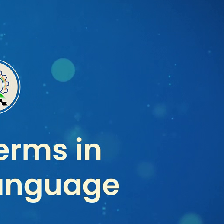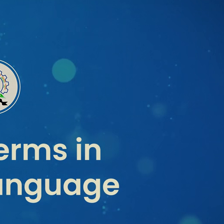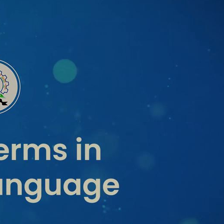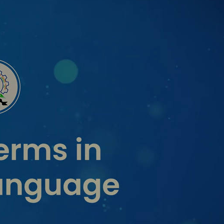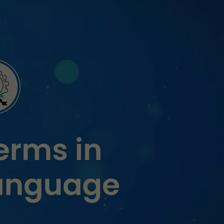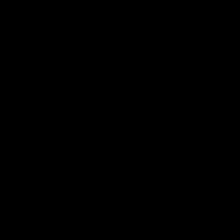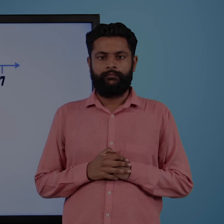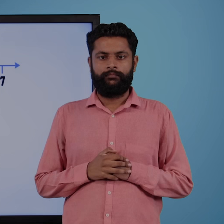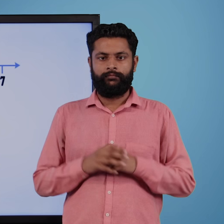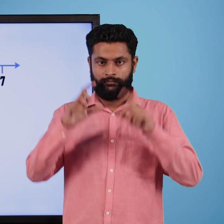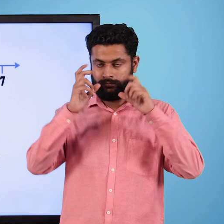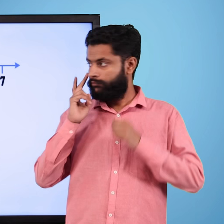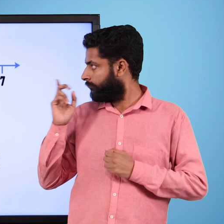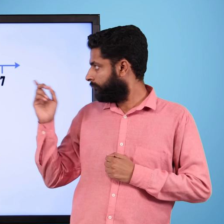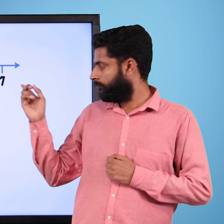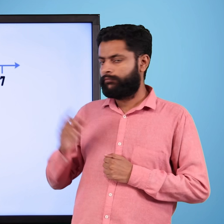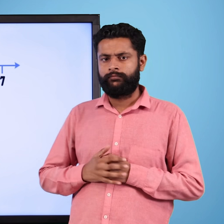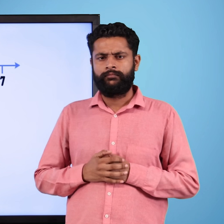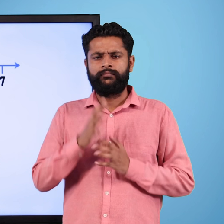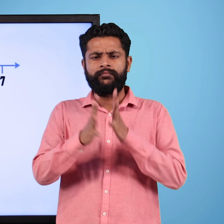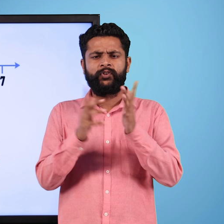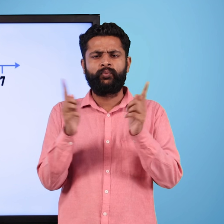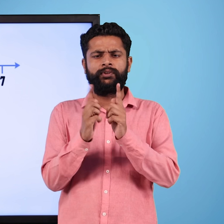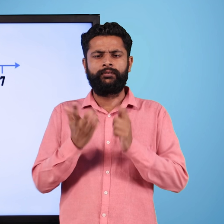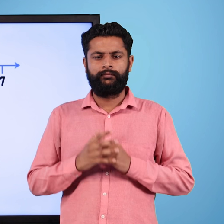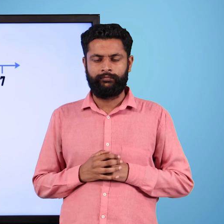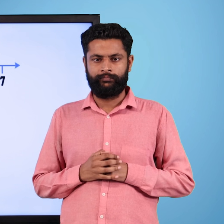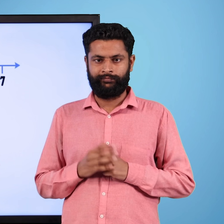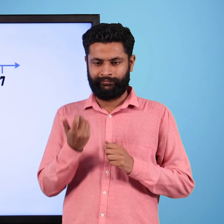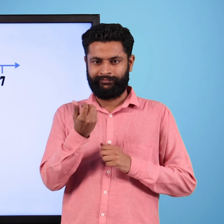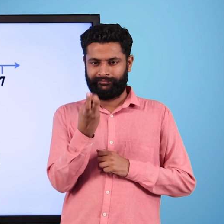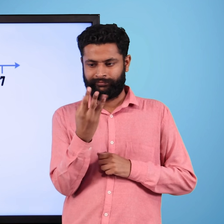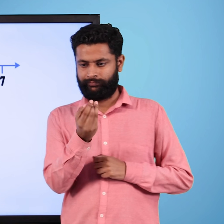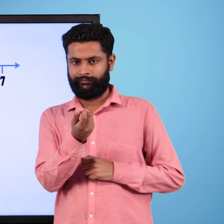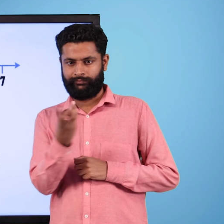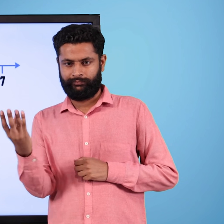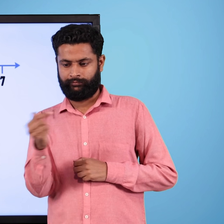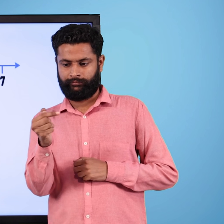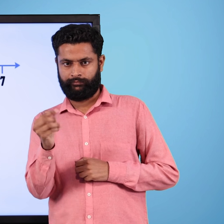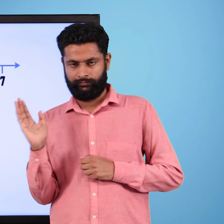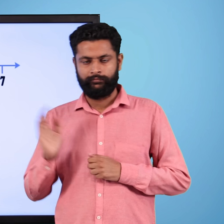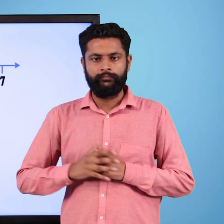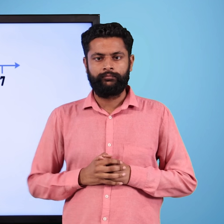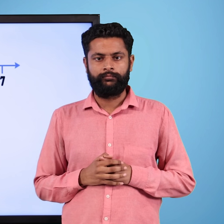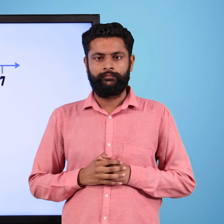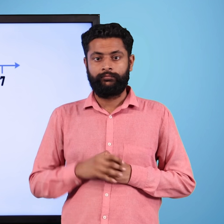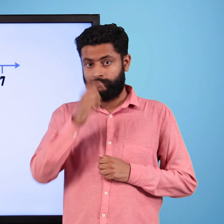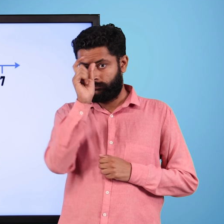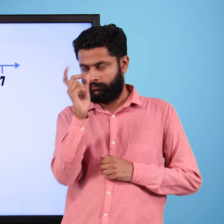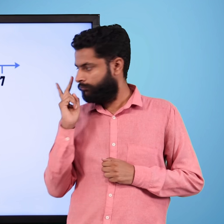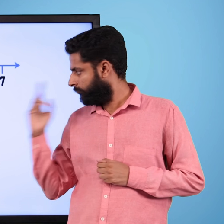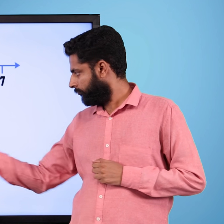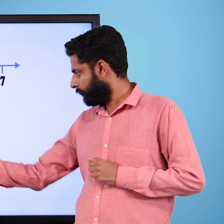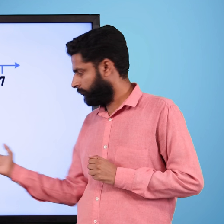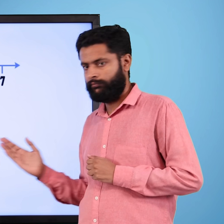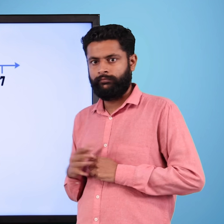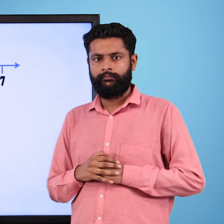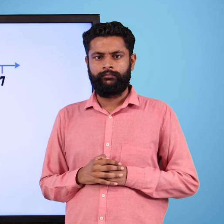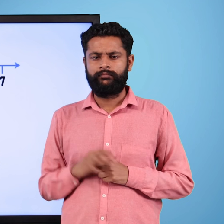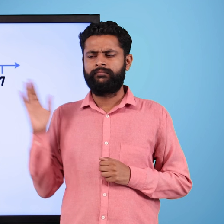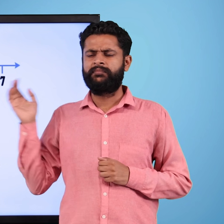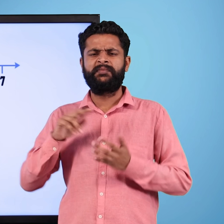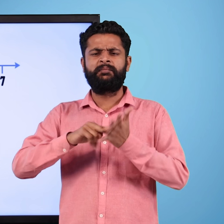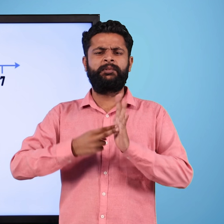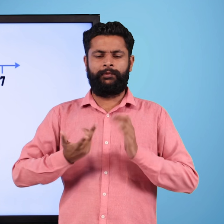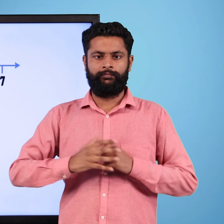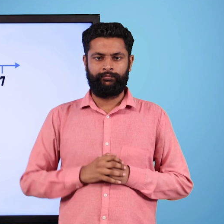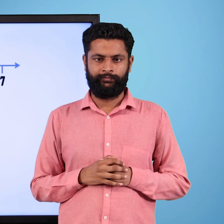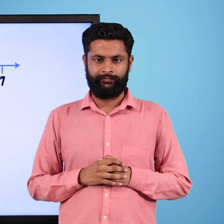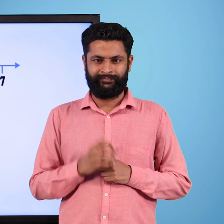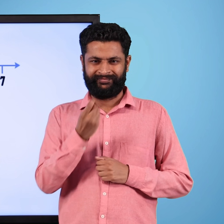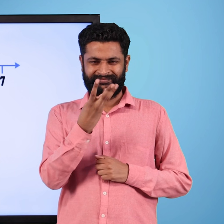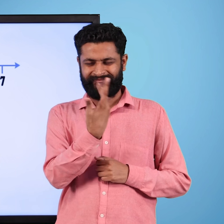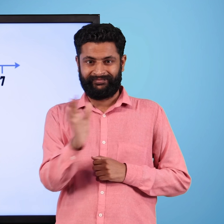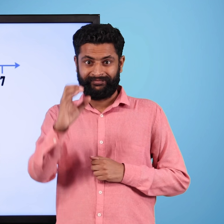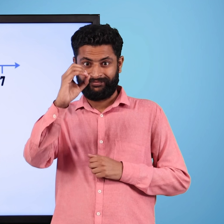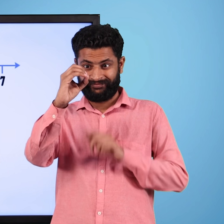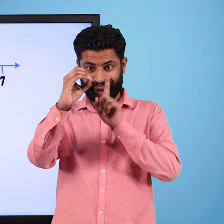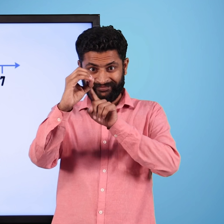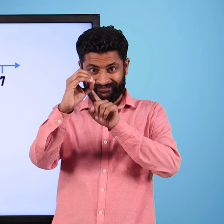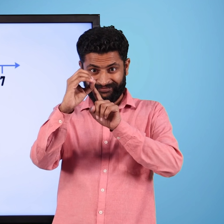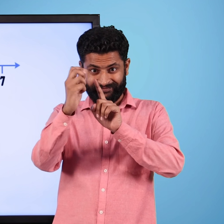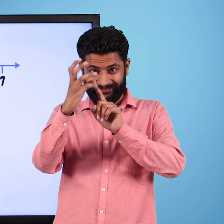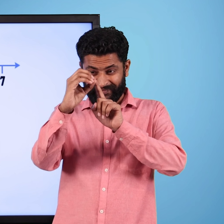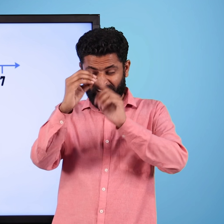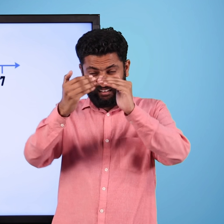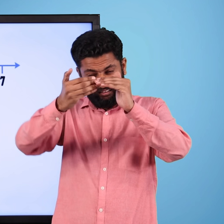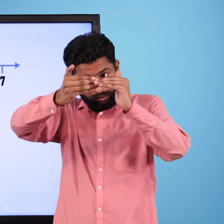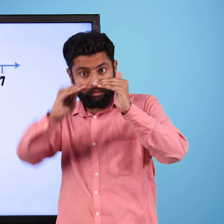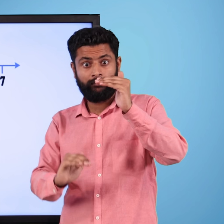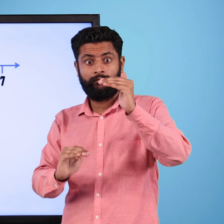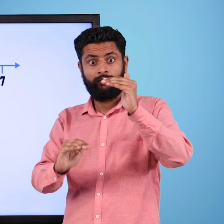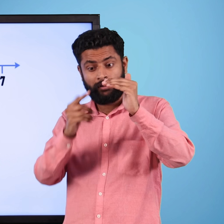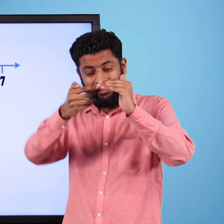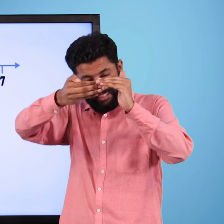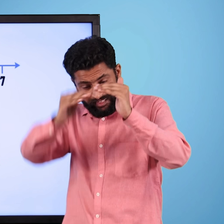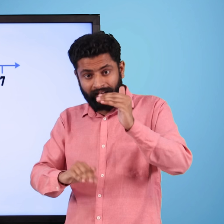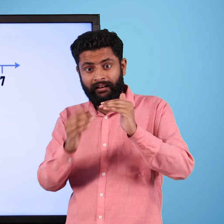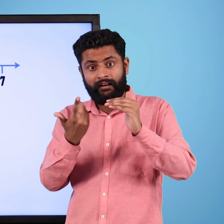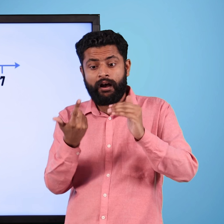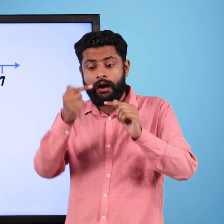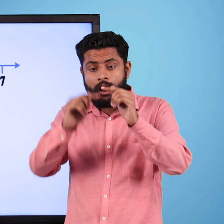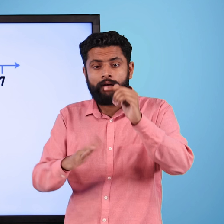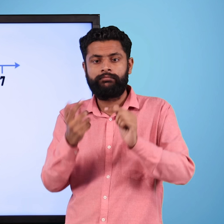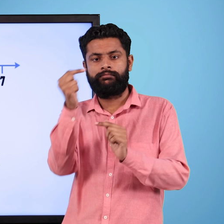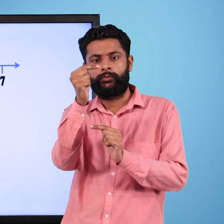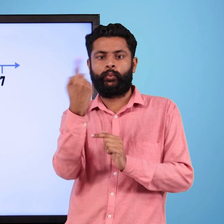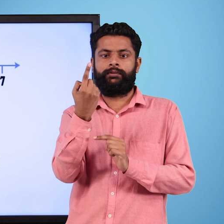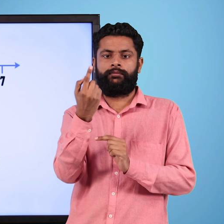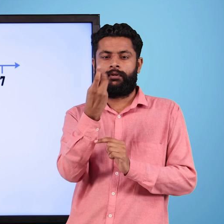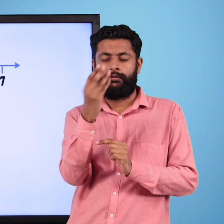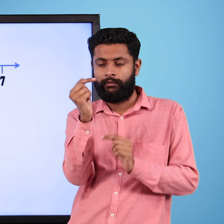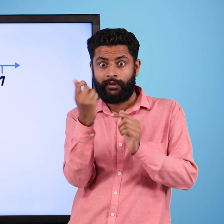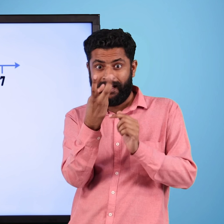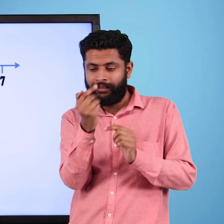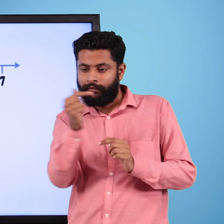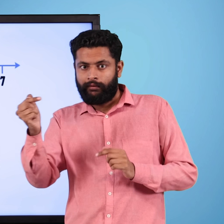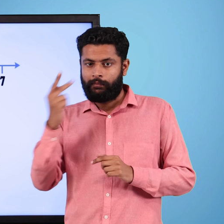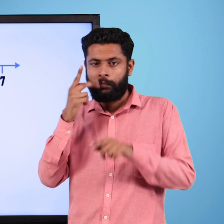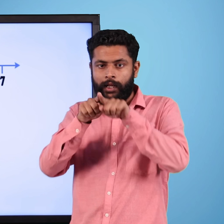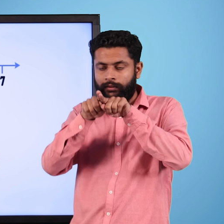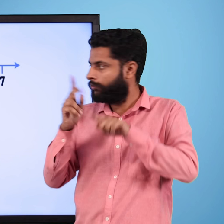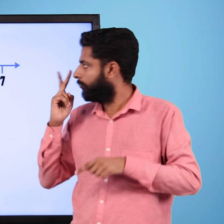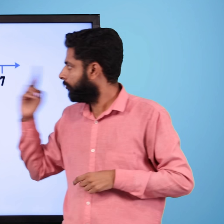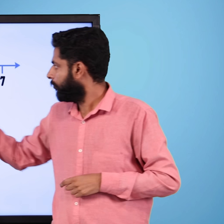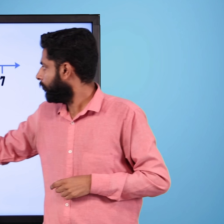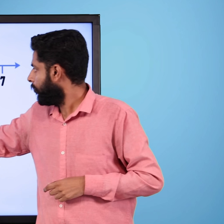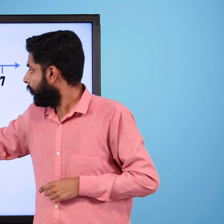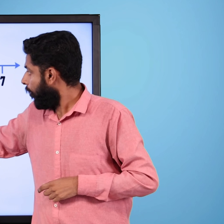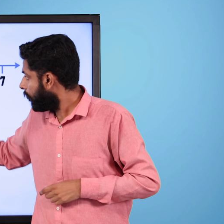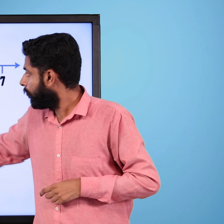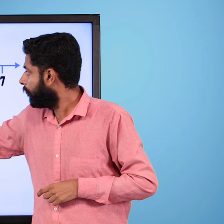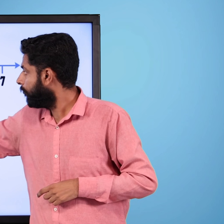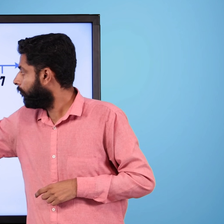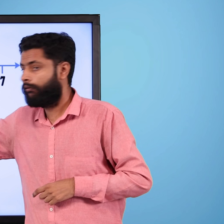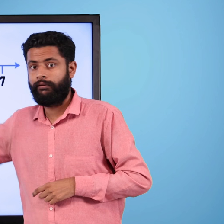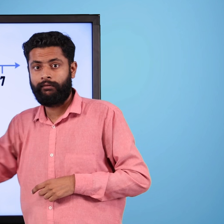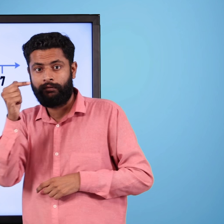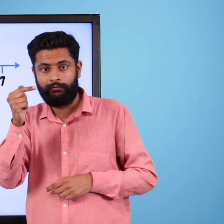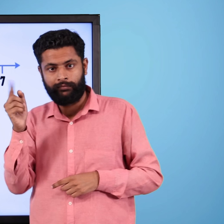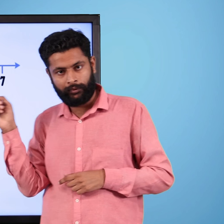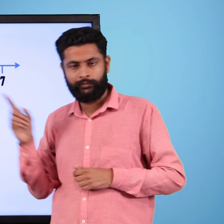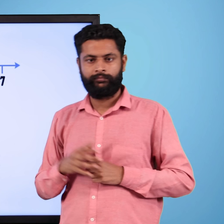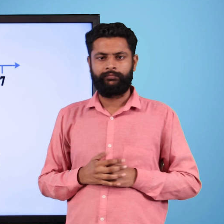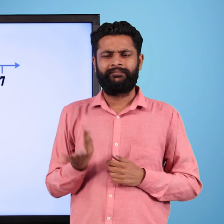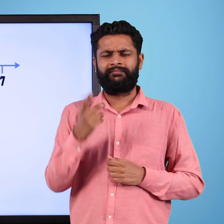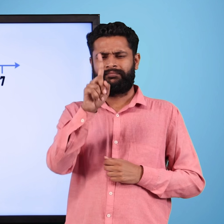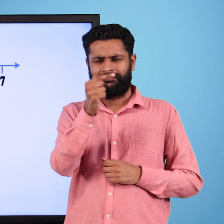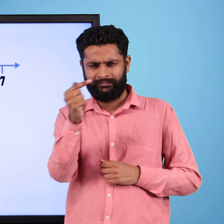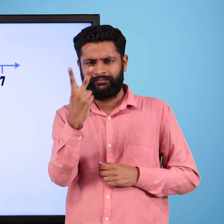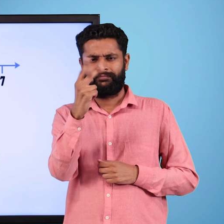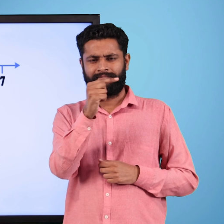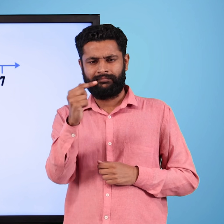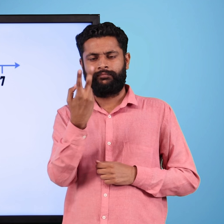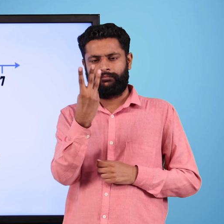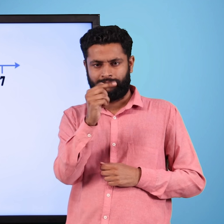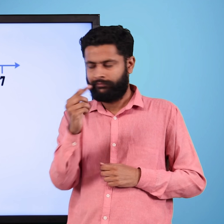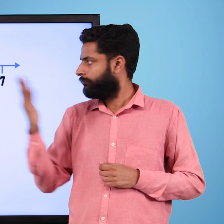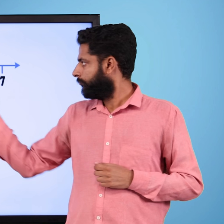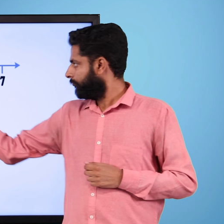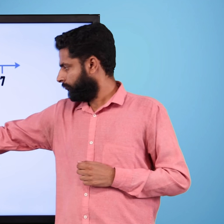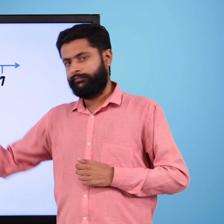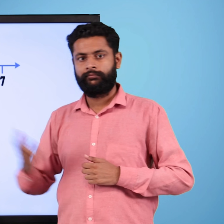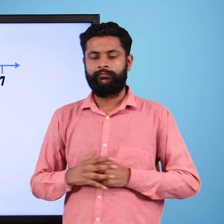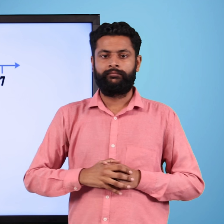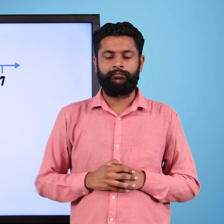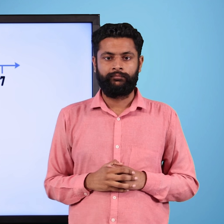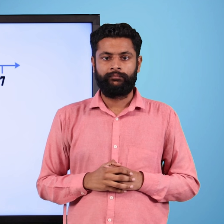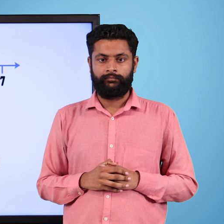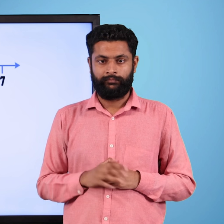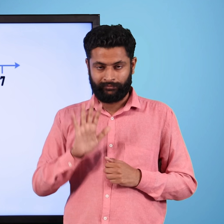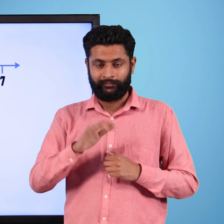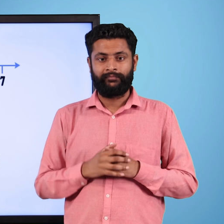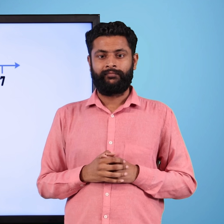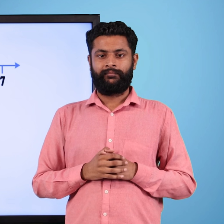negative number This sign means negative number. Negative numbers are numbers less than 0. To indicate negative numbers, a minus sign is placed before the number. For example, -1 and -2 are negative numbers.